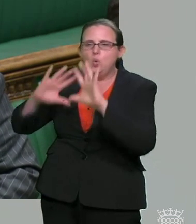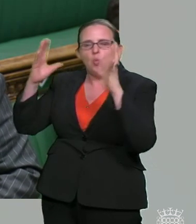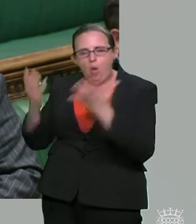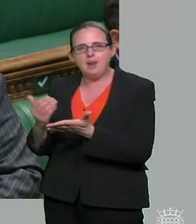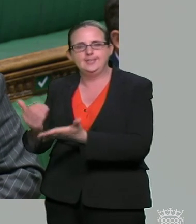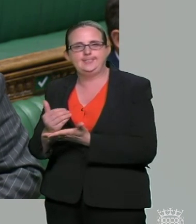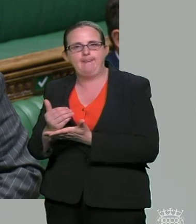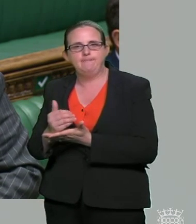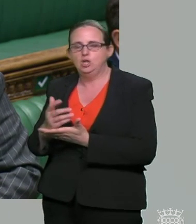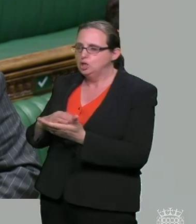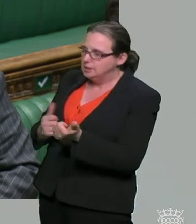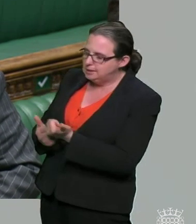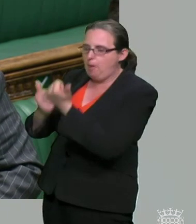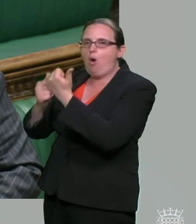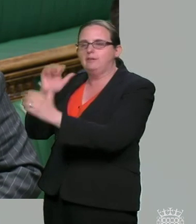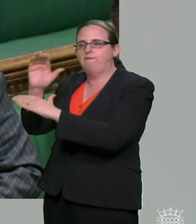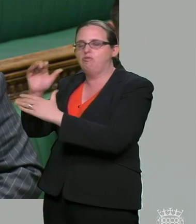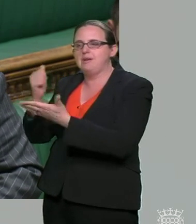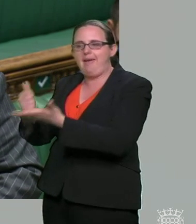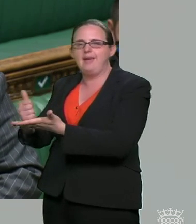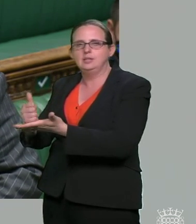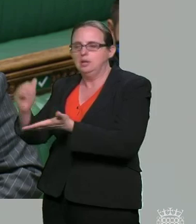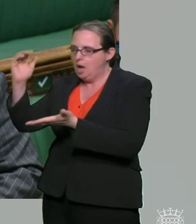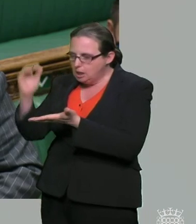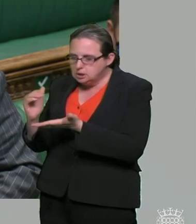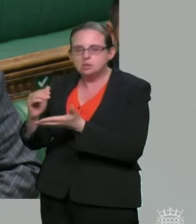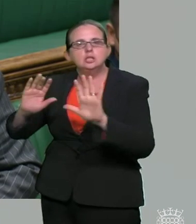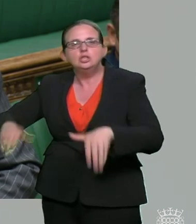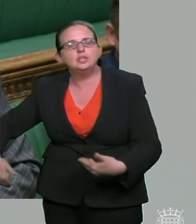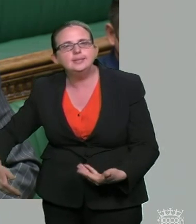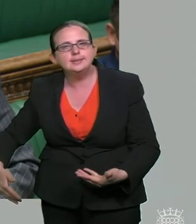Now is the time to support each other, not to walk away from those in need.